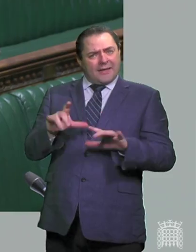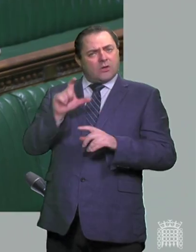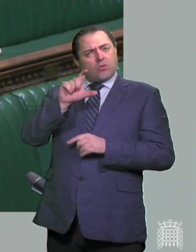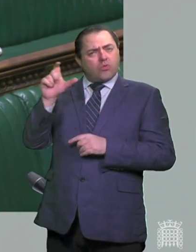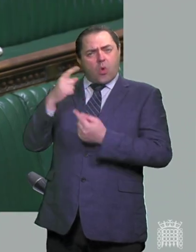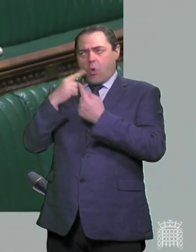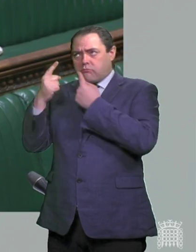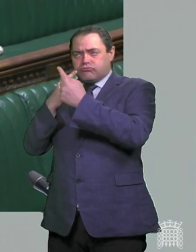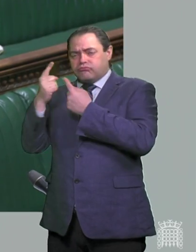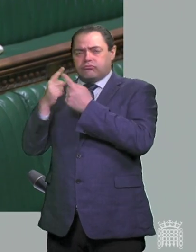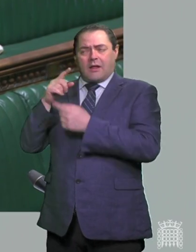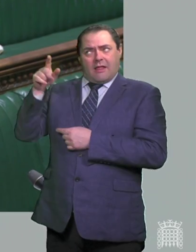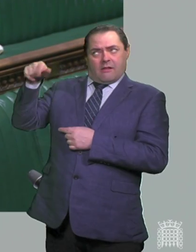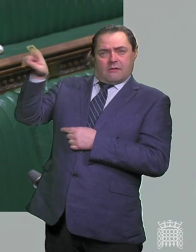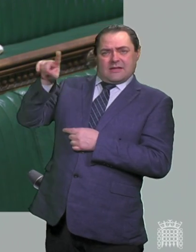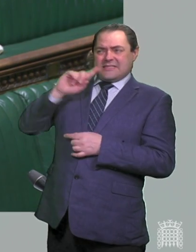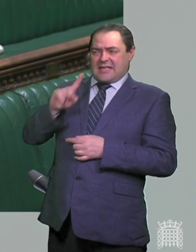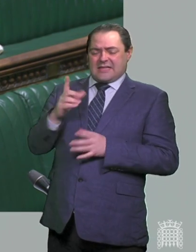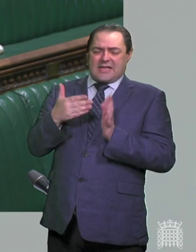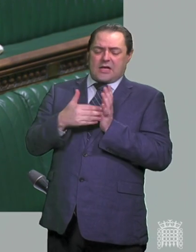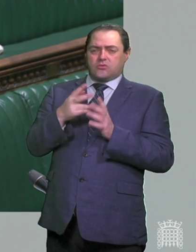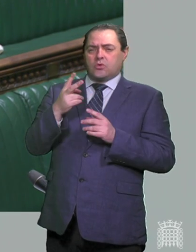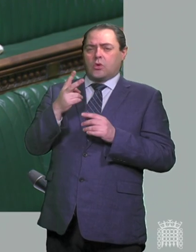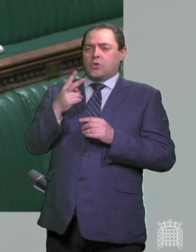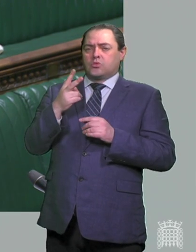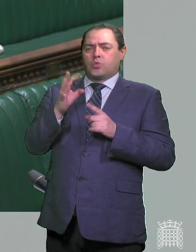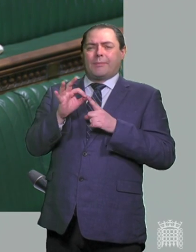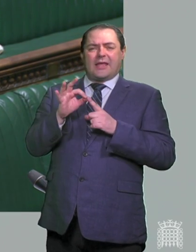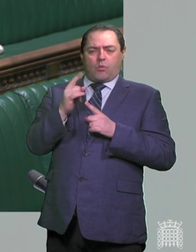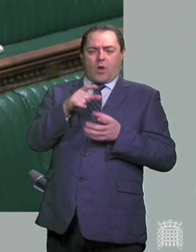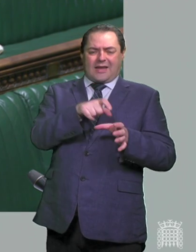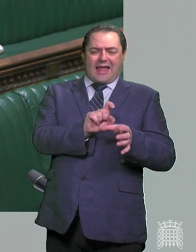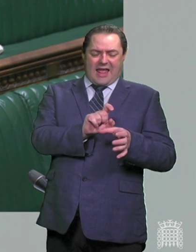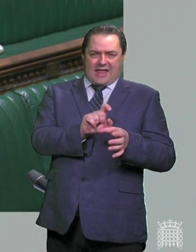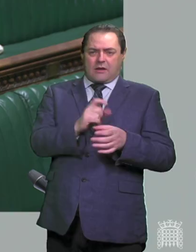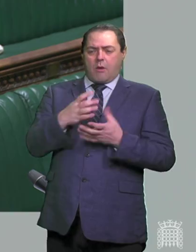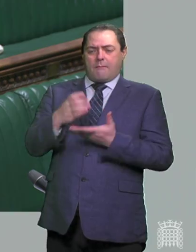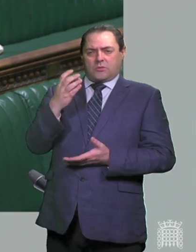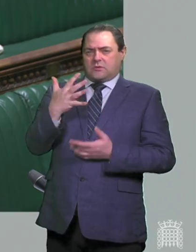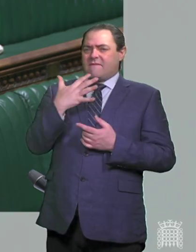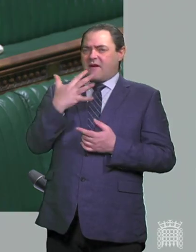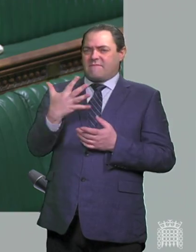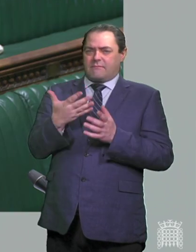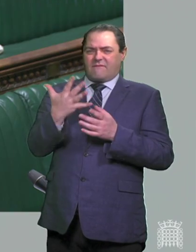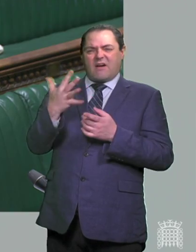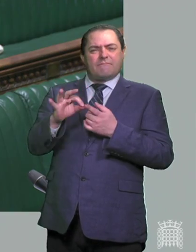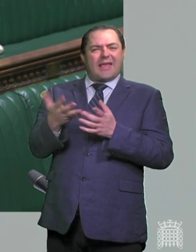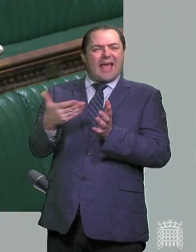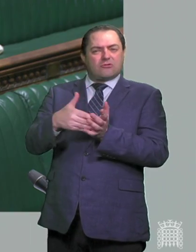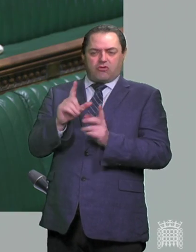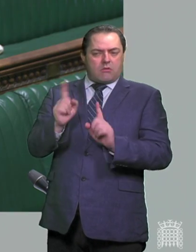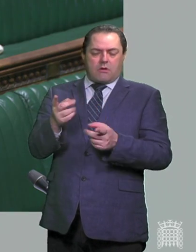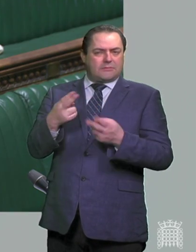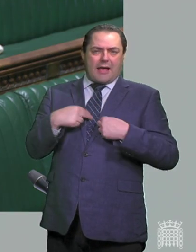We met Coca-Cola, which said that 2p on a can and 5p on a bottle would be passed on to the consumer and could not be reclaimed.